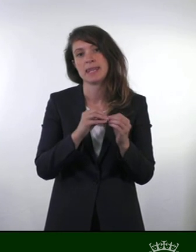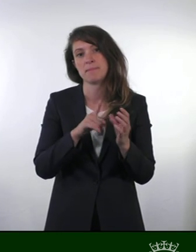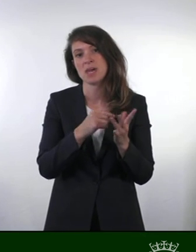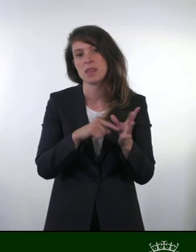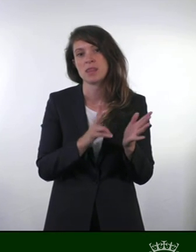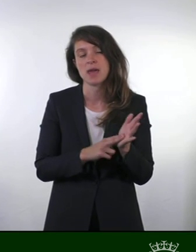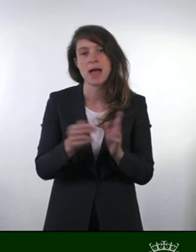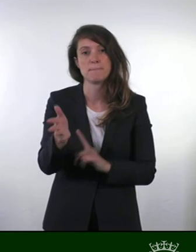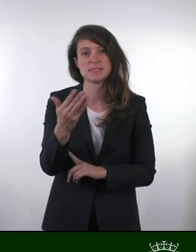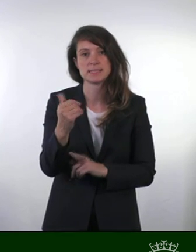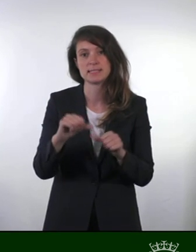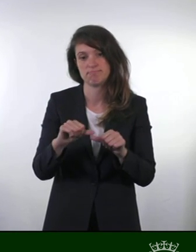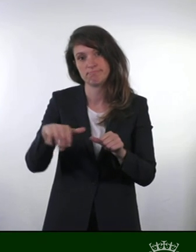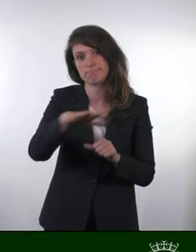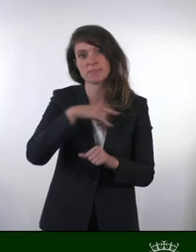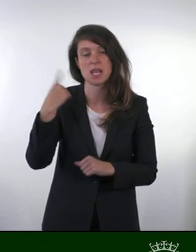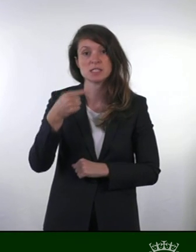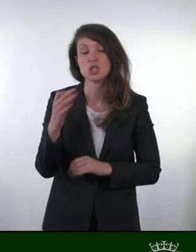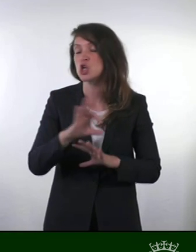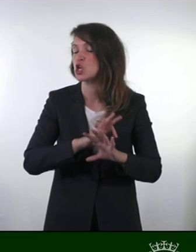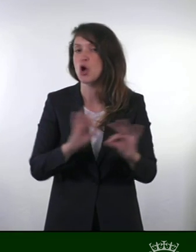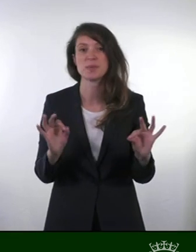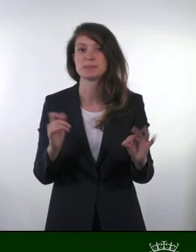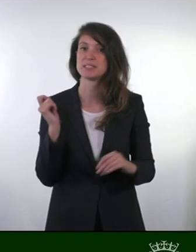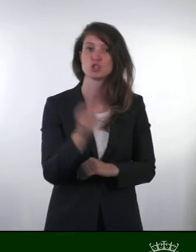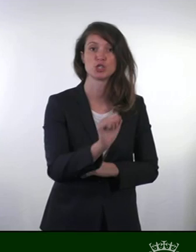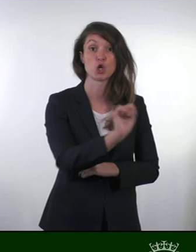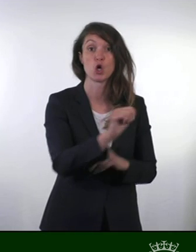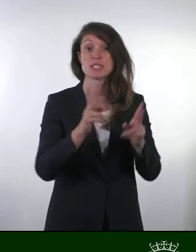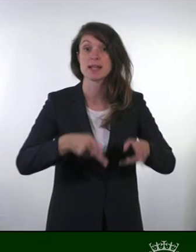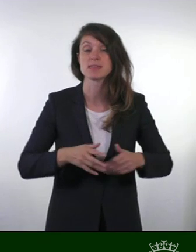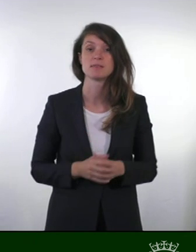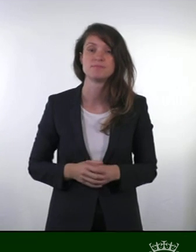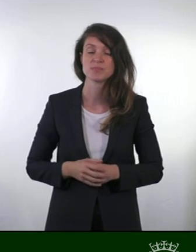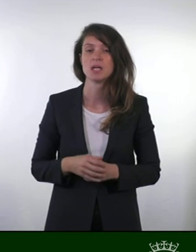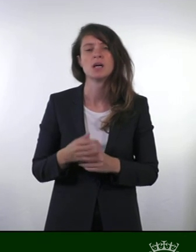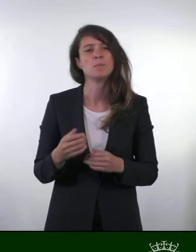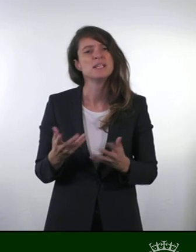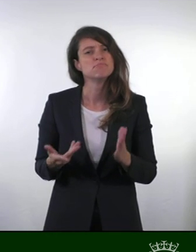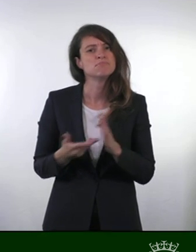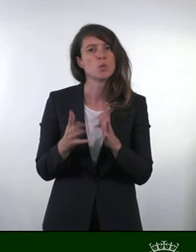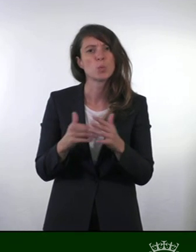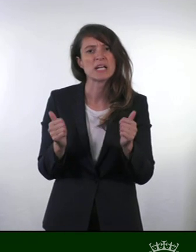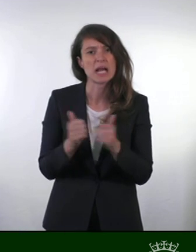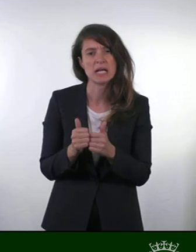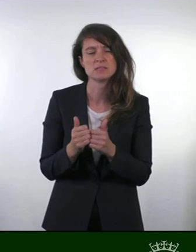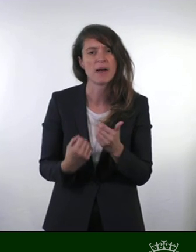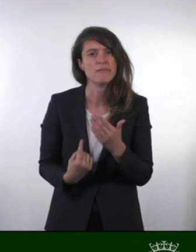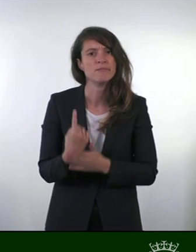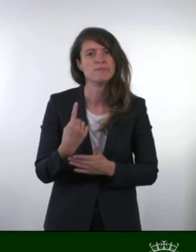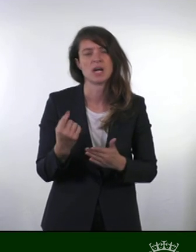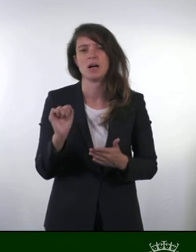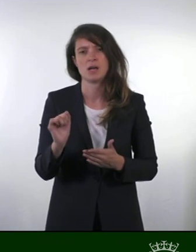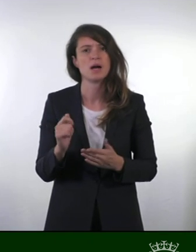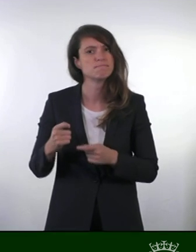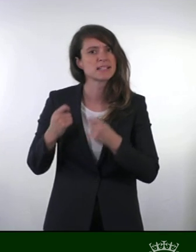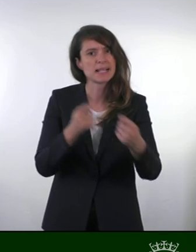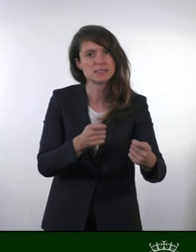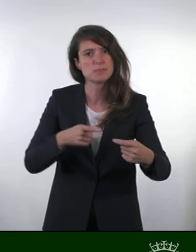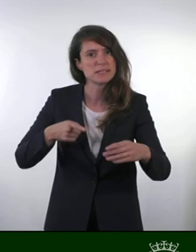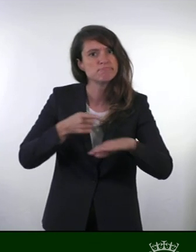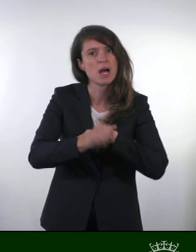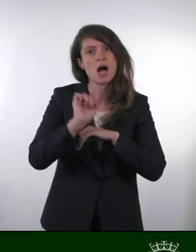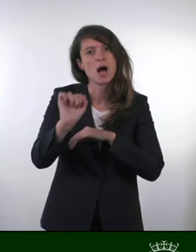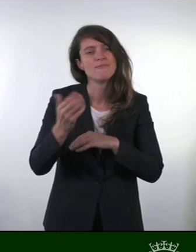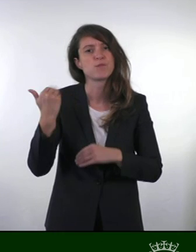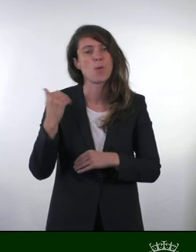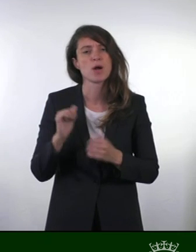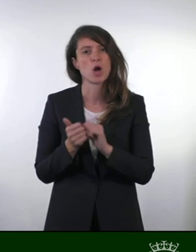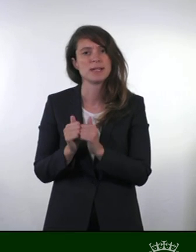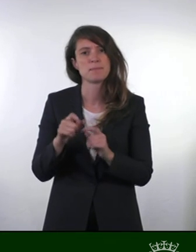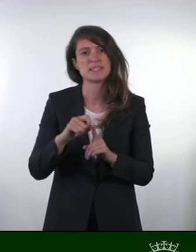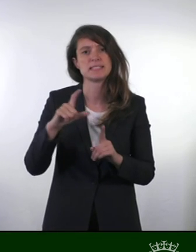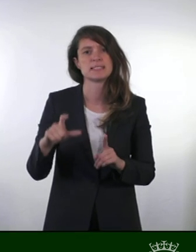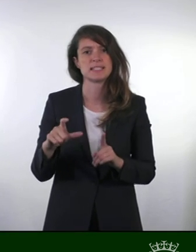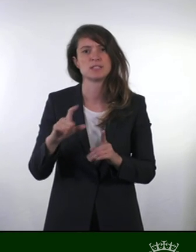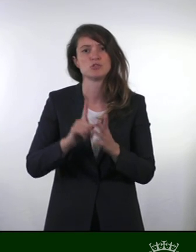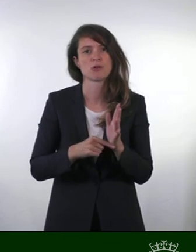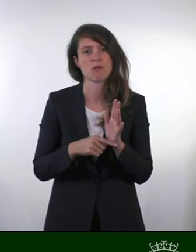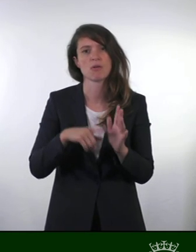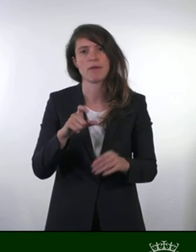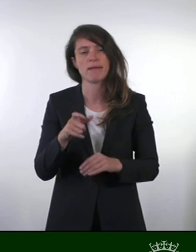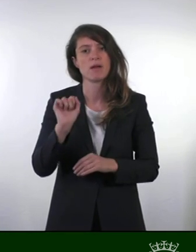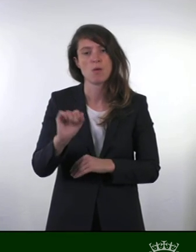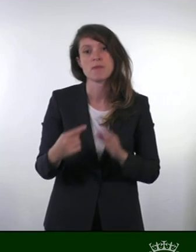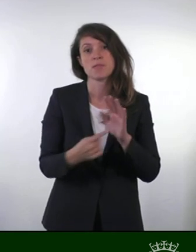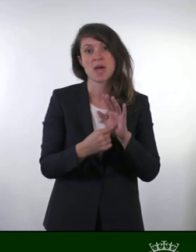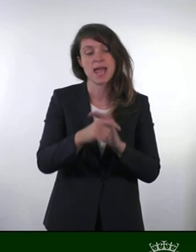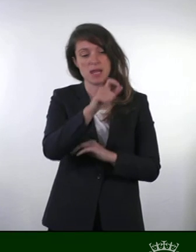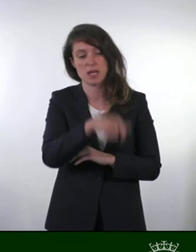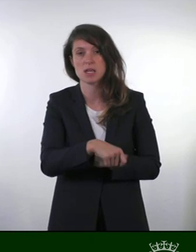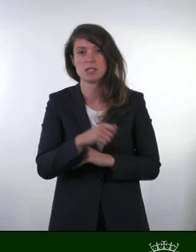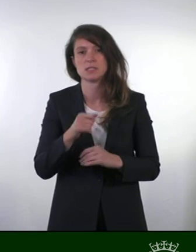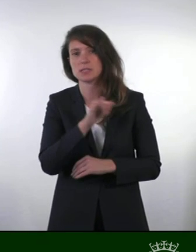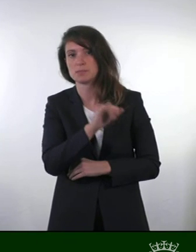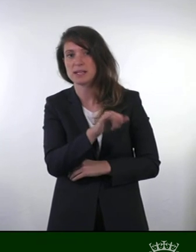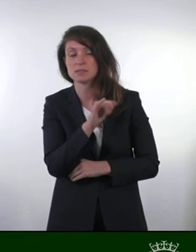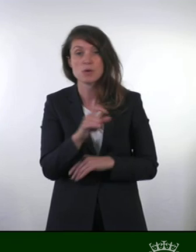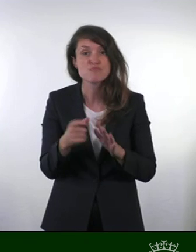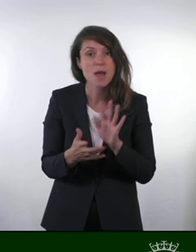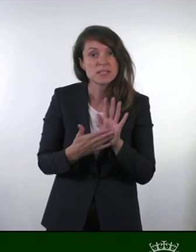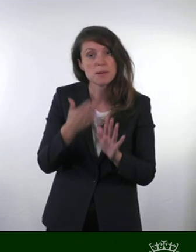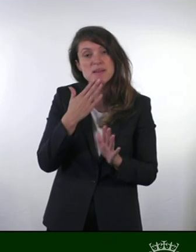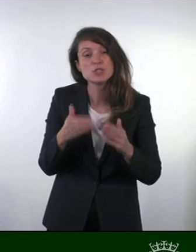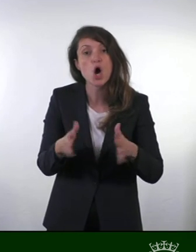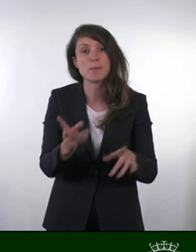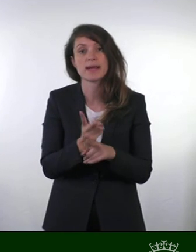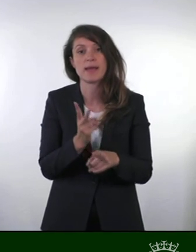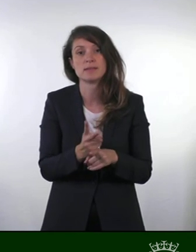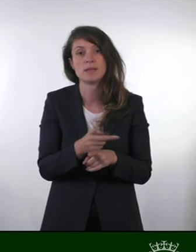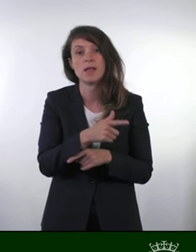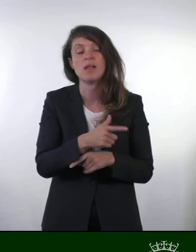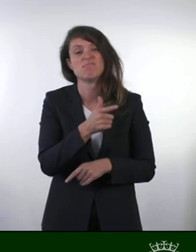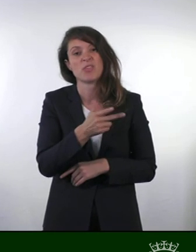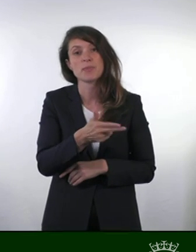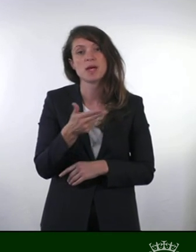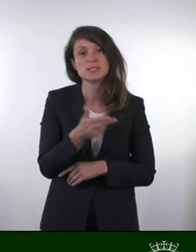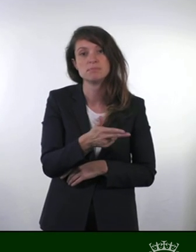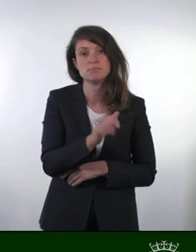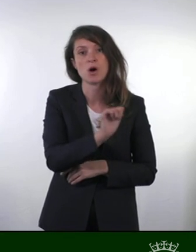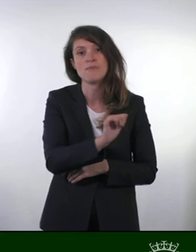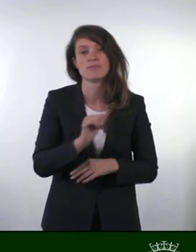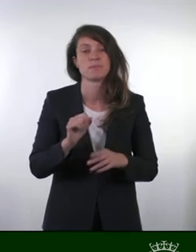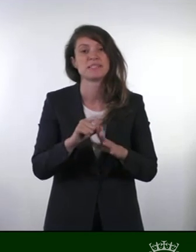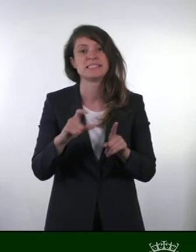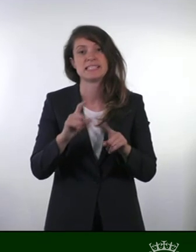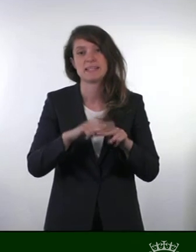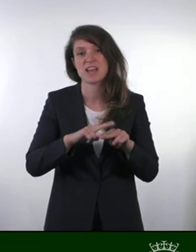No one has ever been charged in connection with her death. In the light of reports at the weekend about a civil case being brought by her former colleague, PC John Murray, against one of the main suspects, will the Prime Minister pledge to reopen the criminal inquiry into the murder of WPC Yvonne Fletcher?